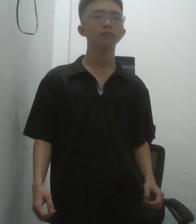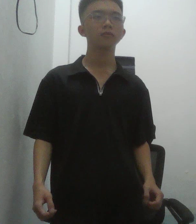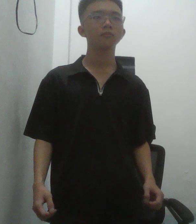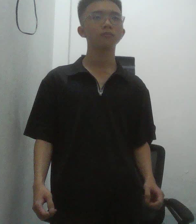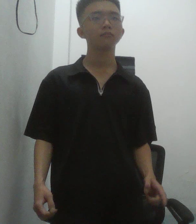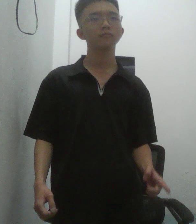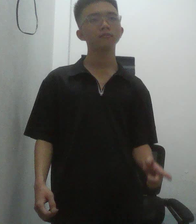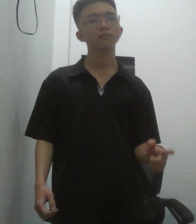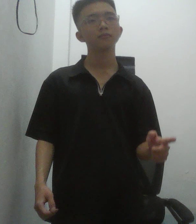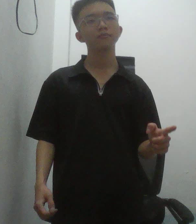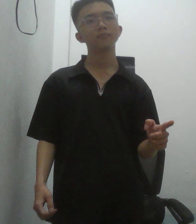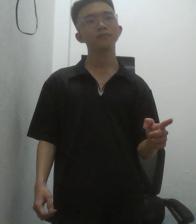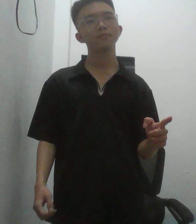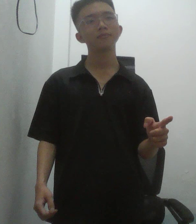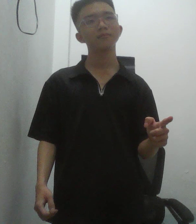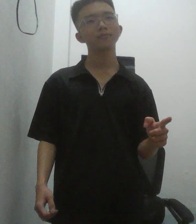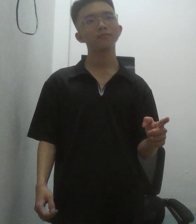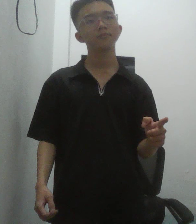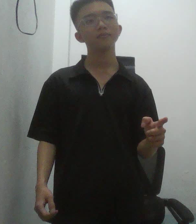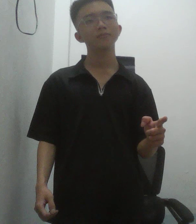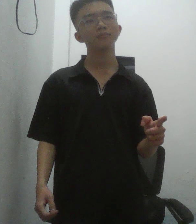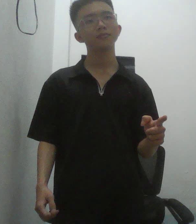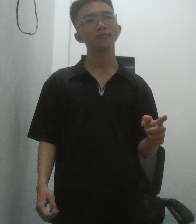ban